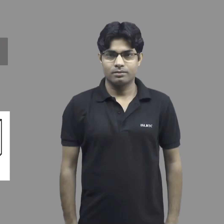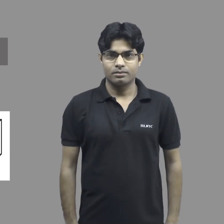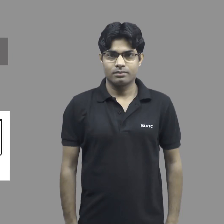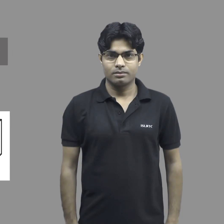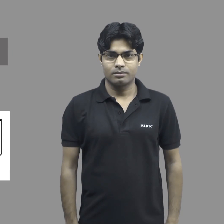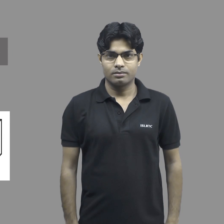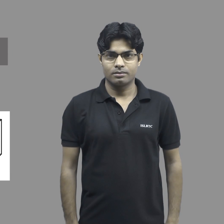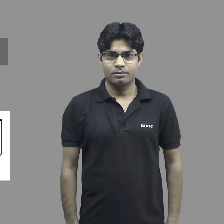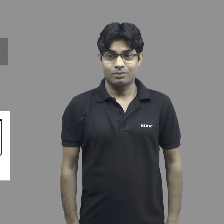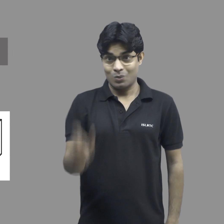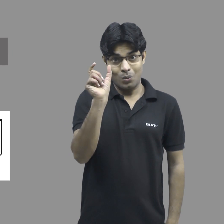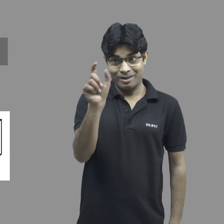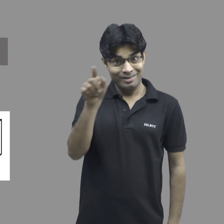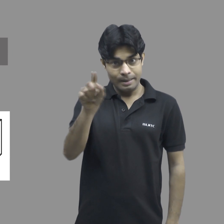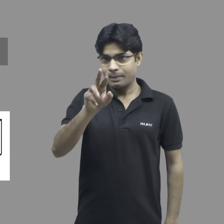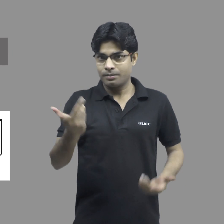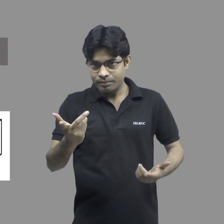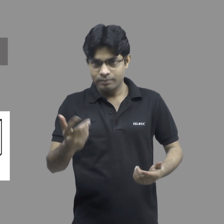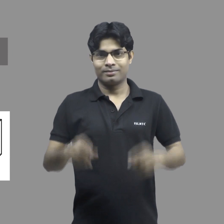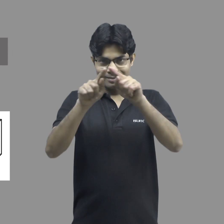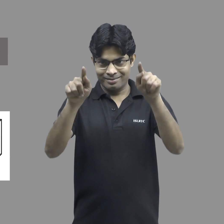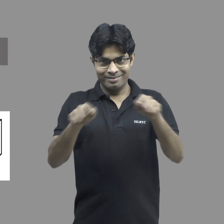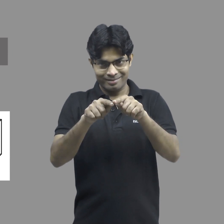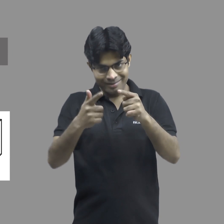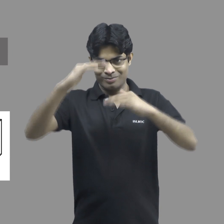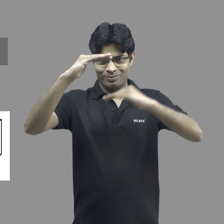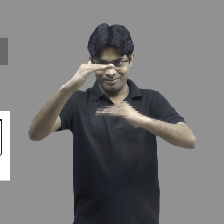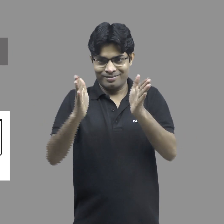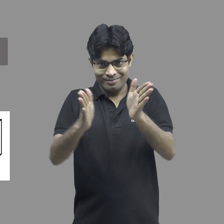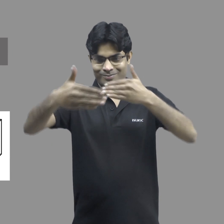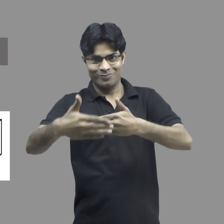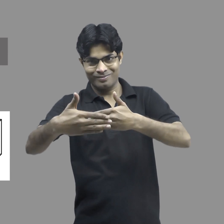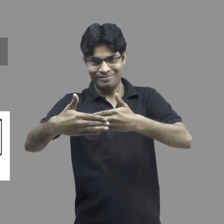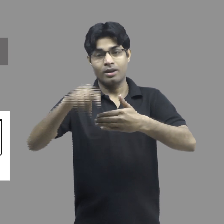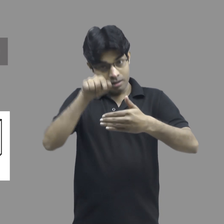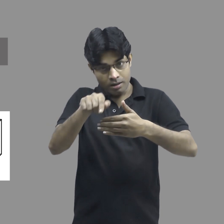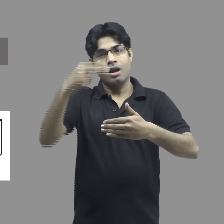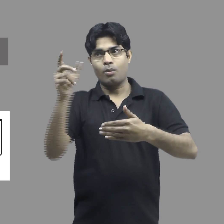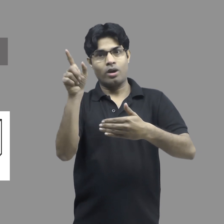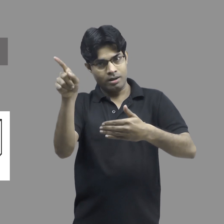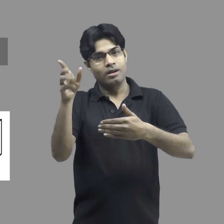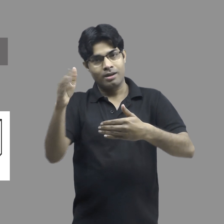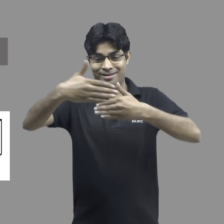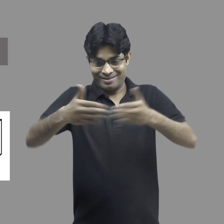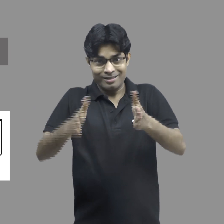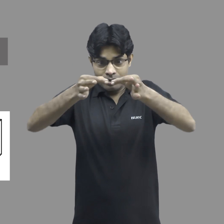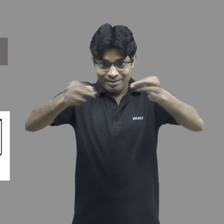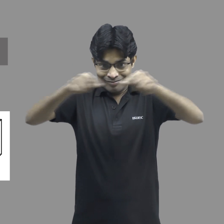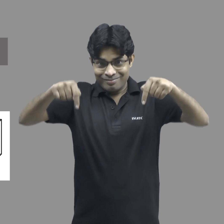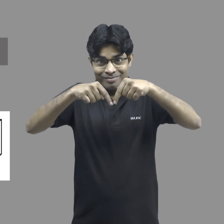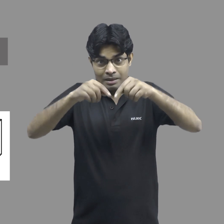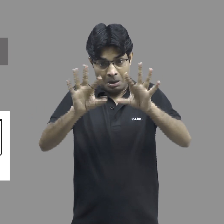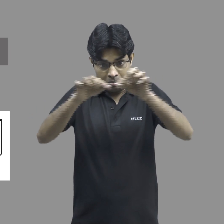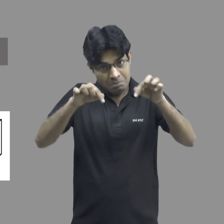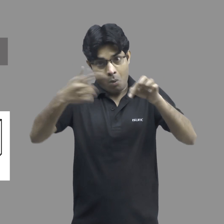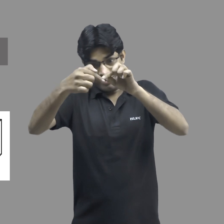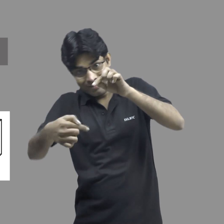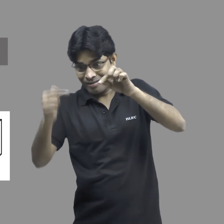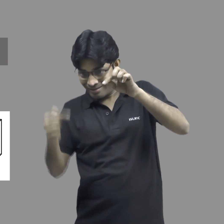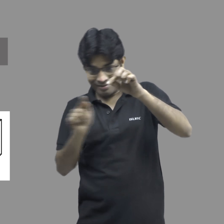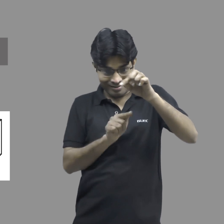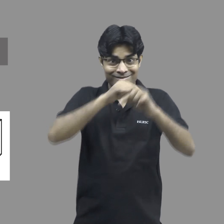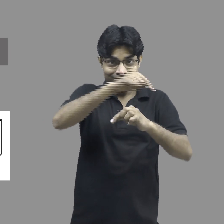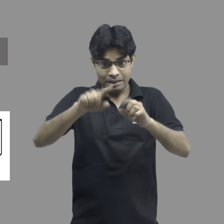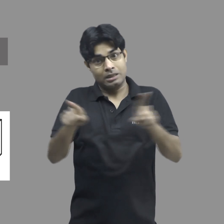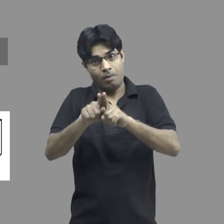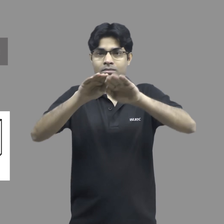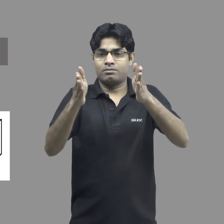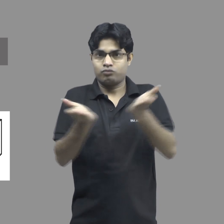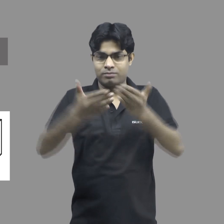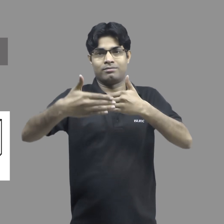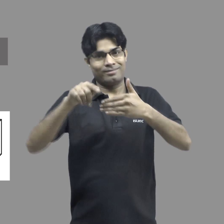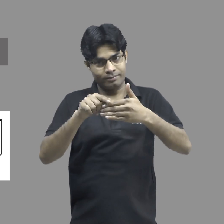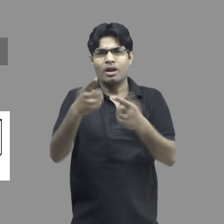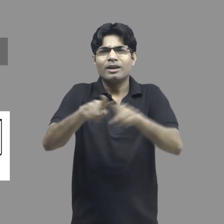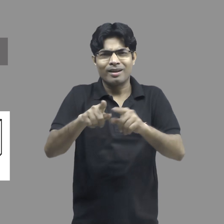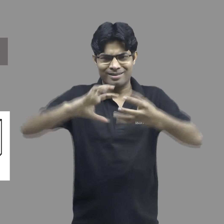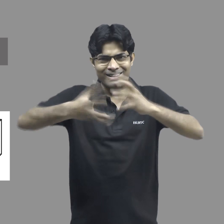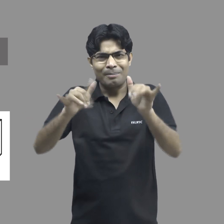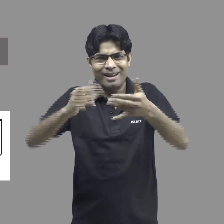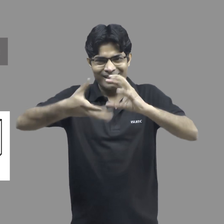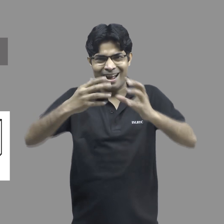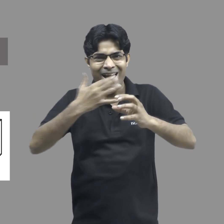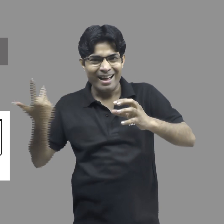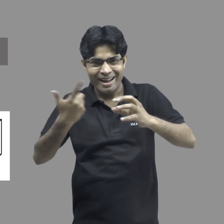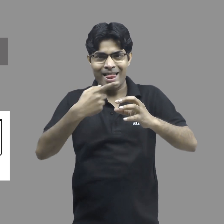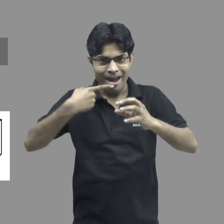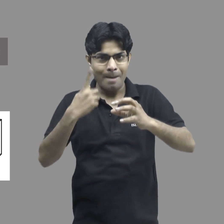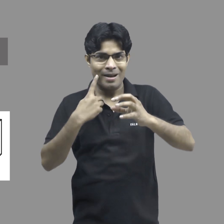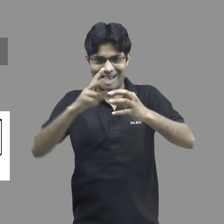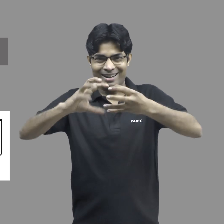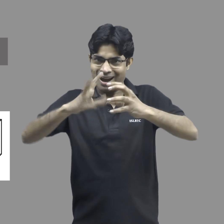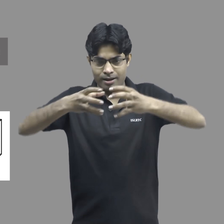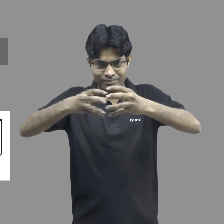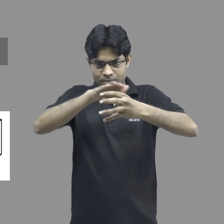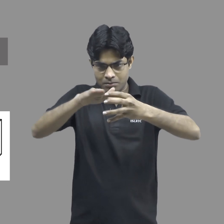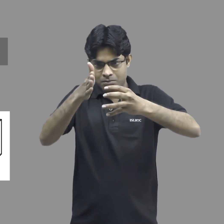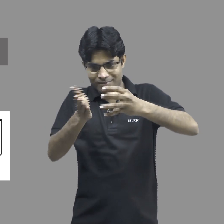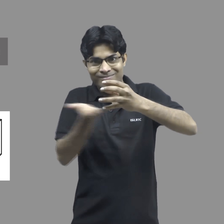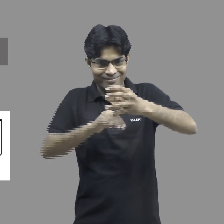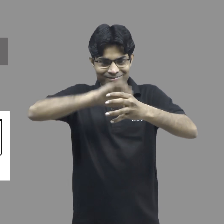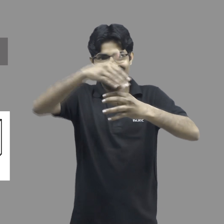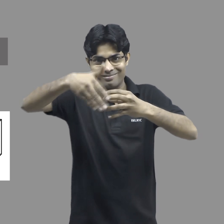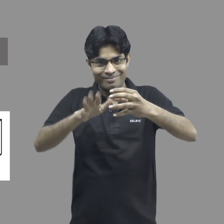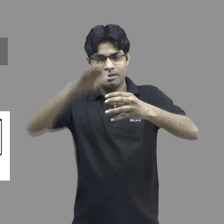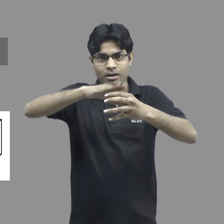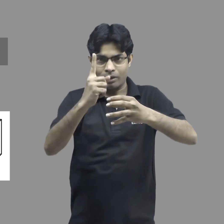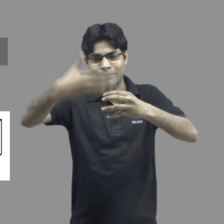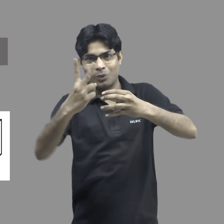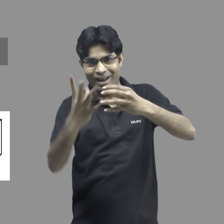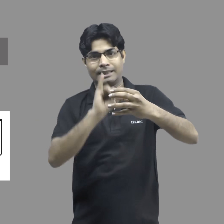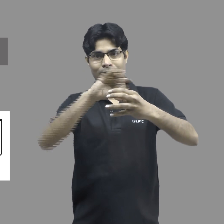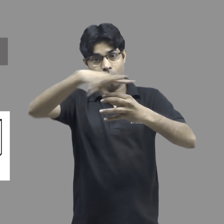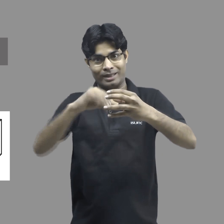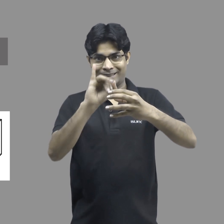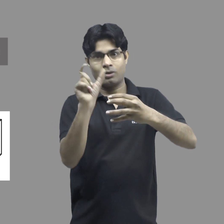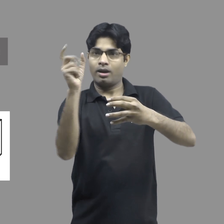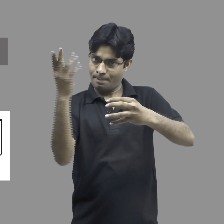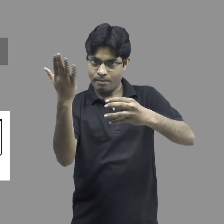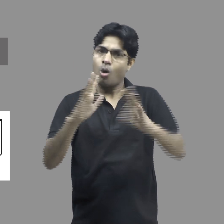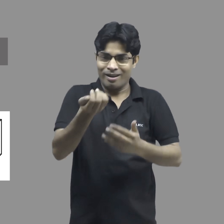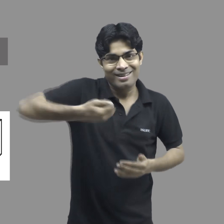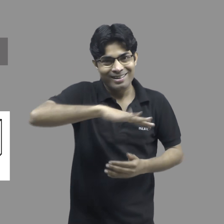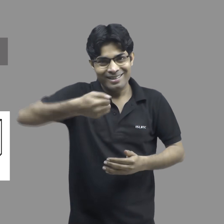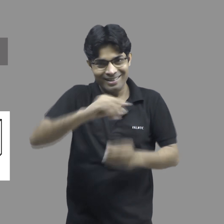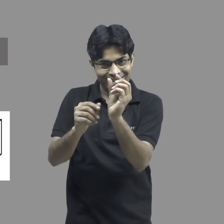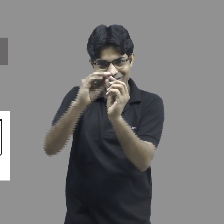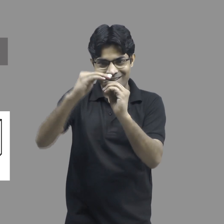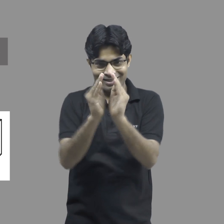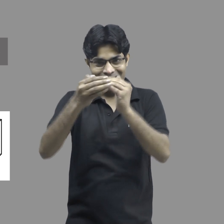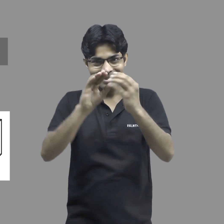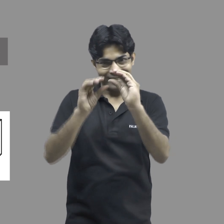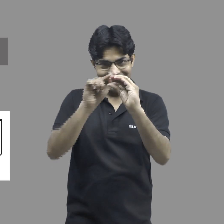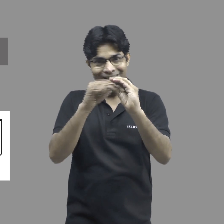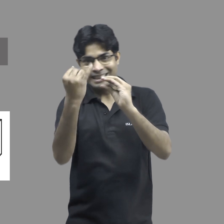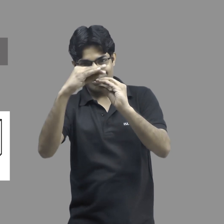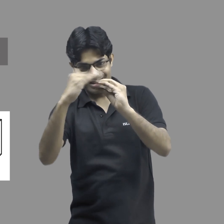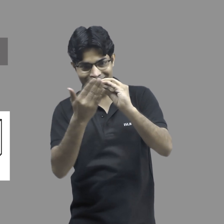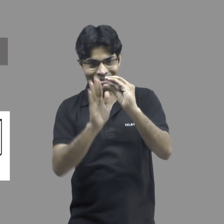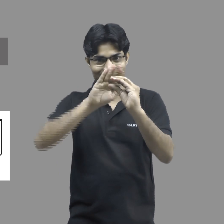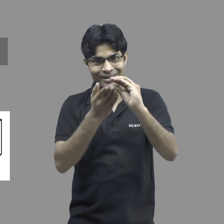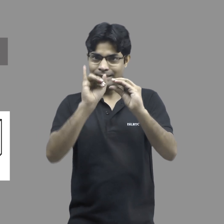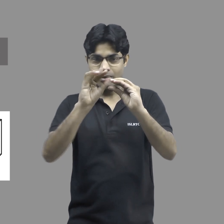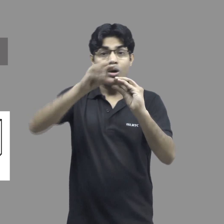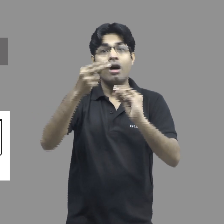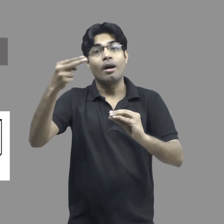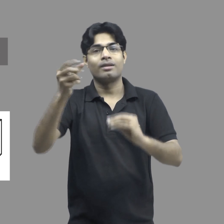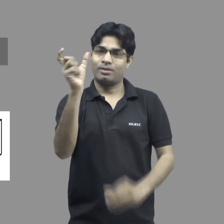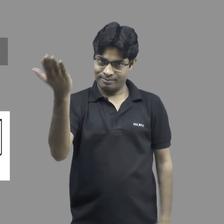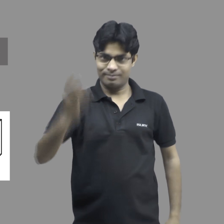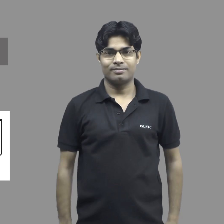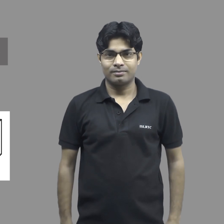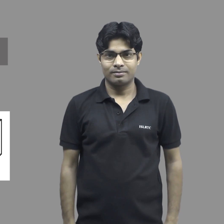Cube